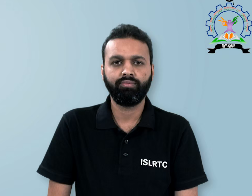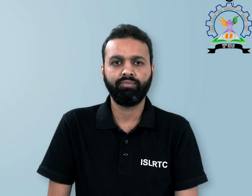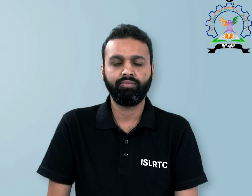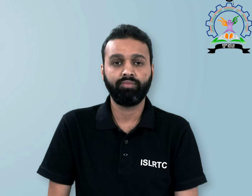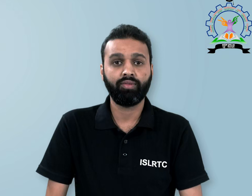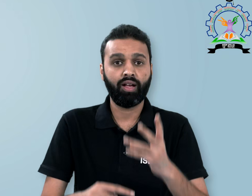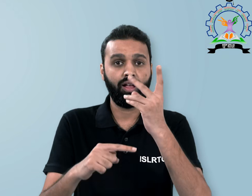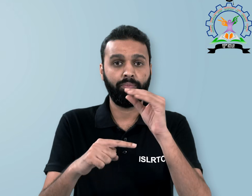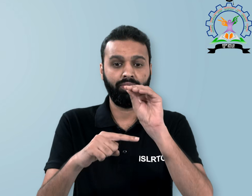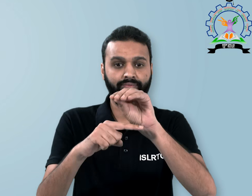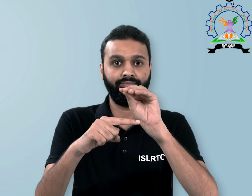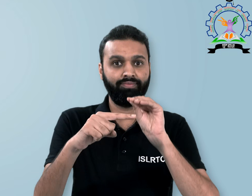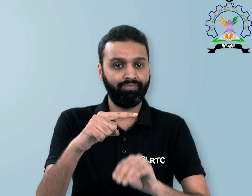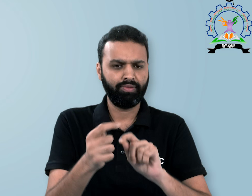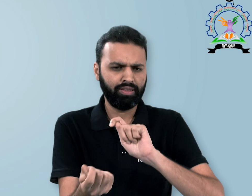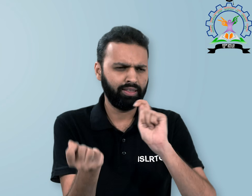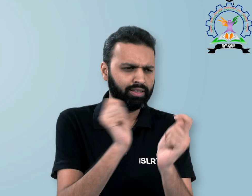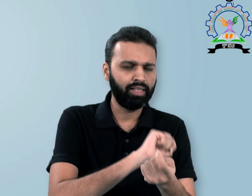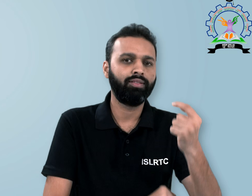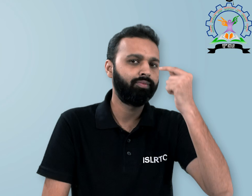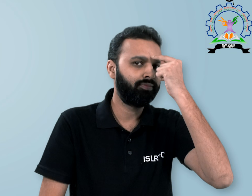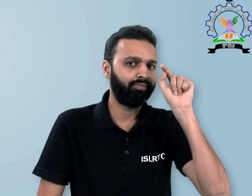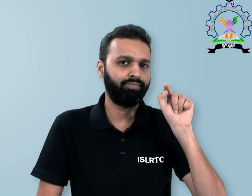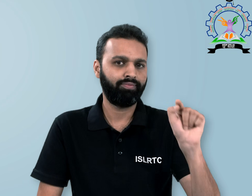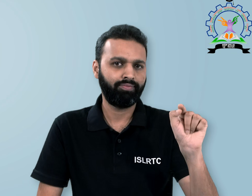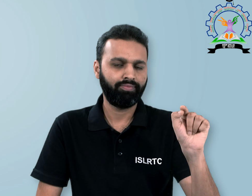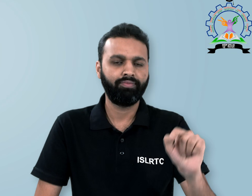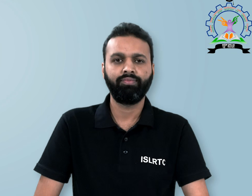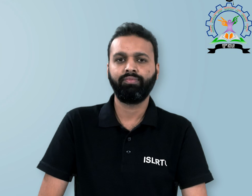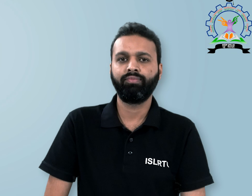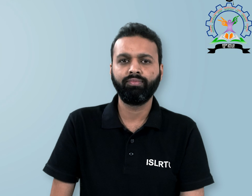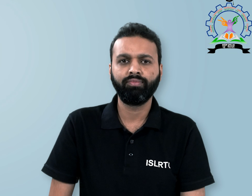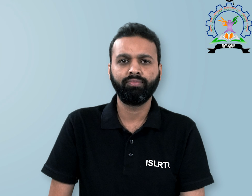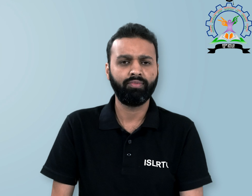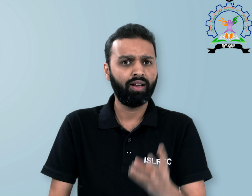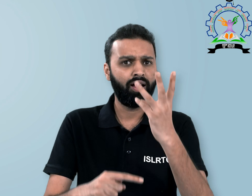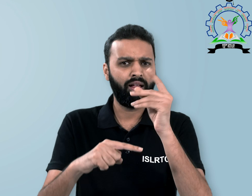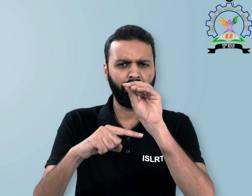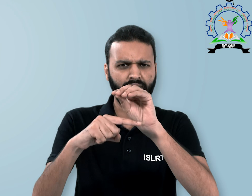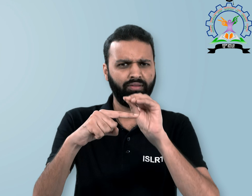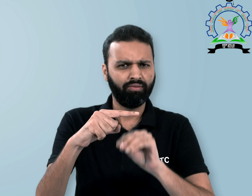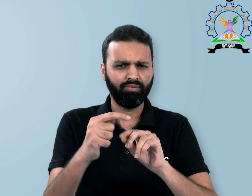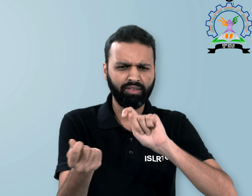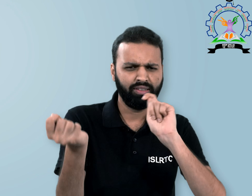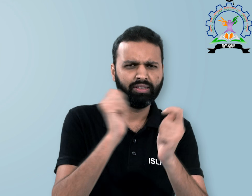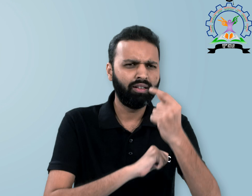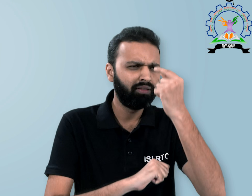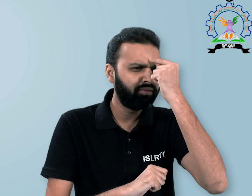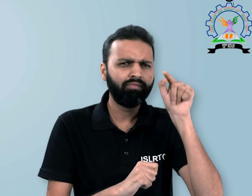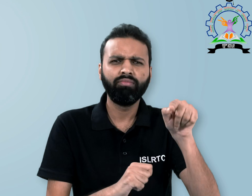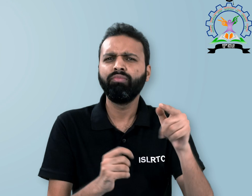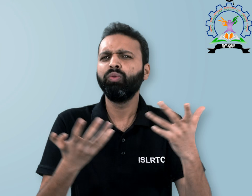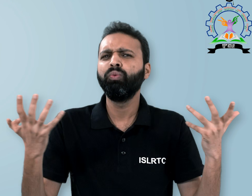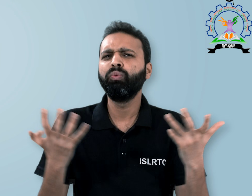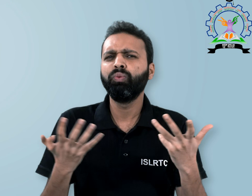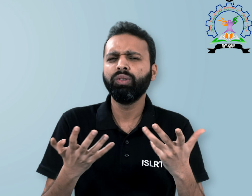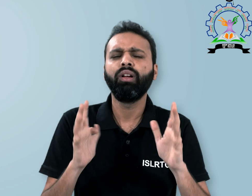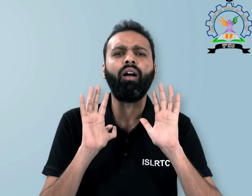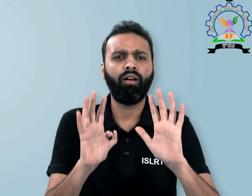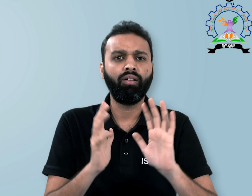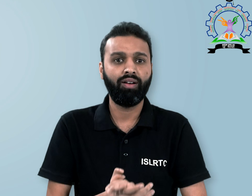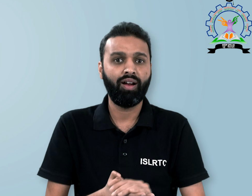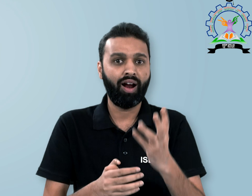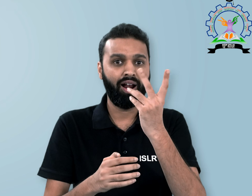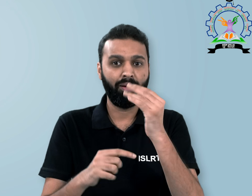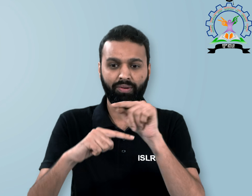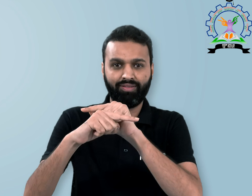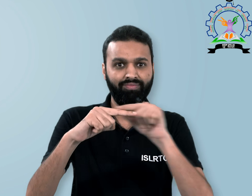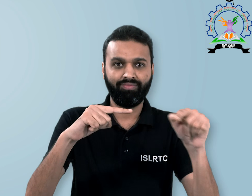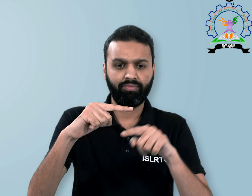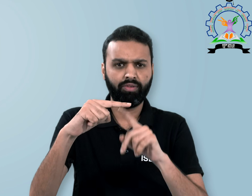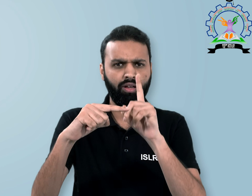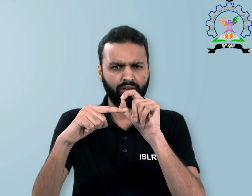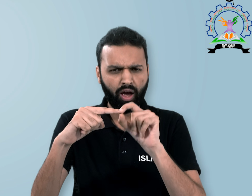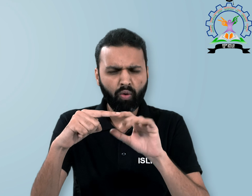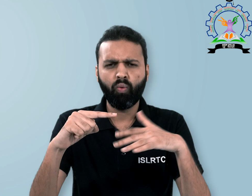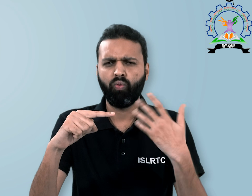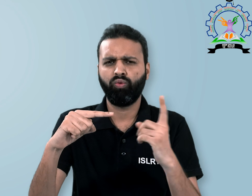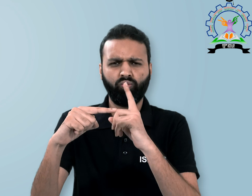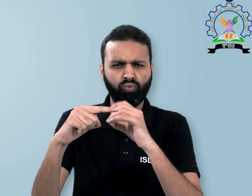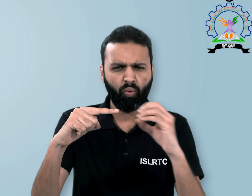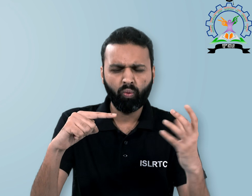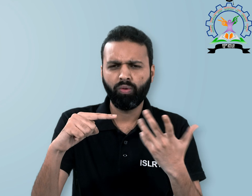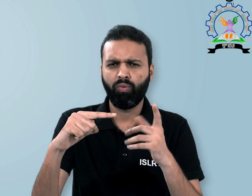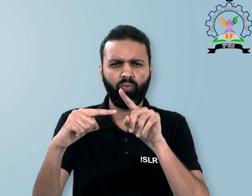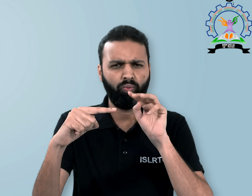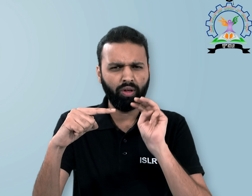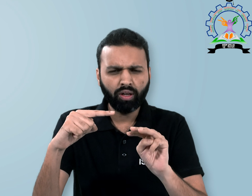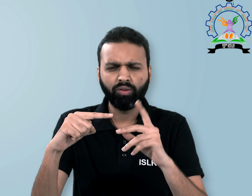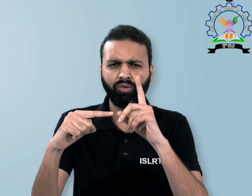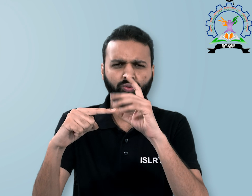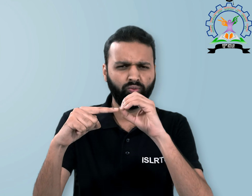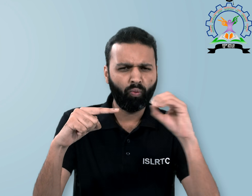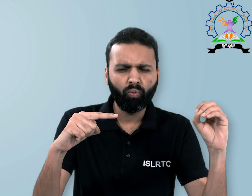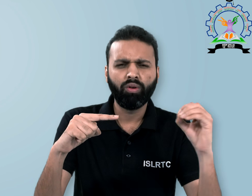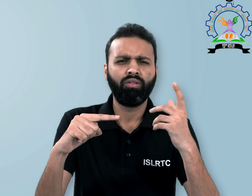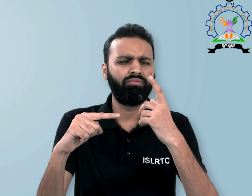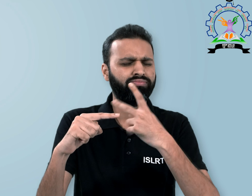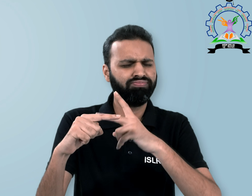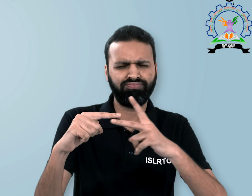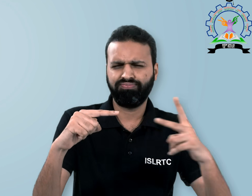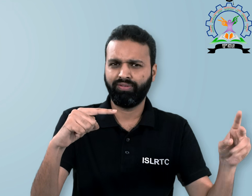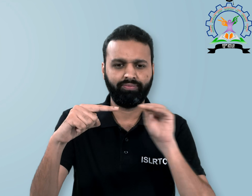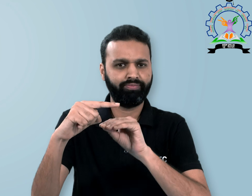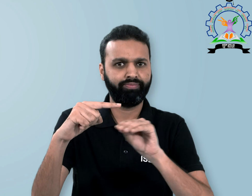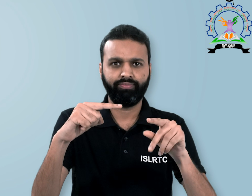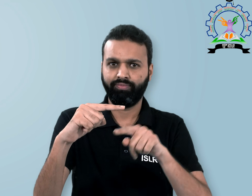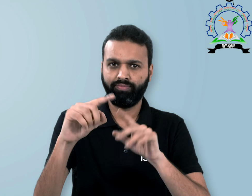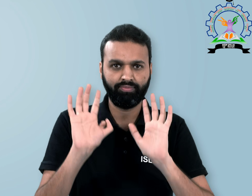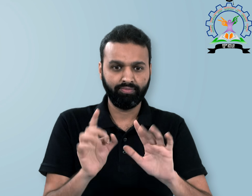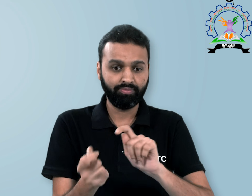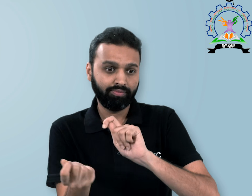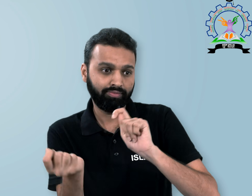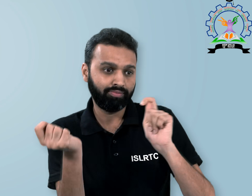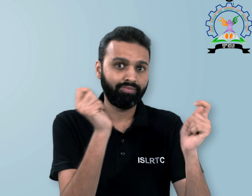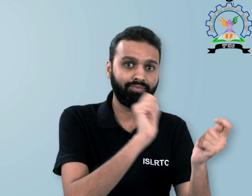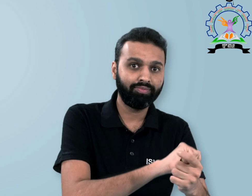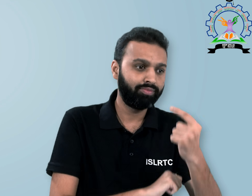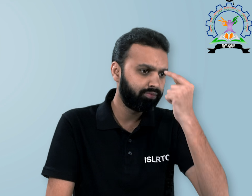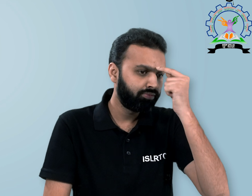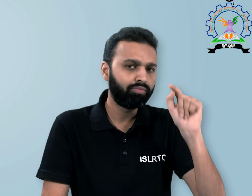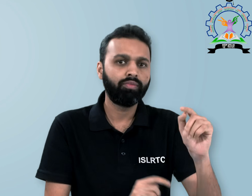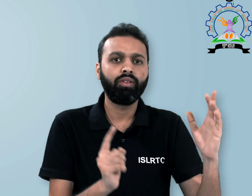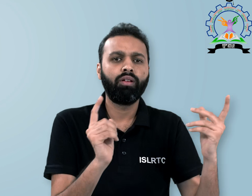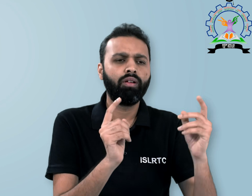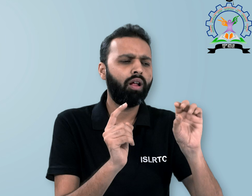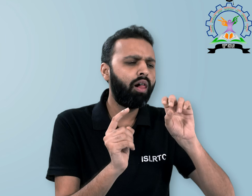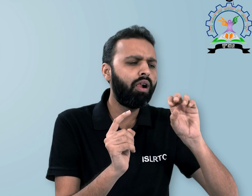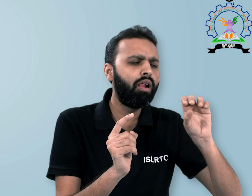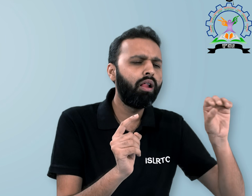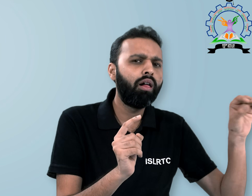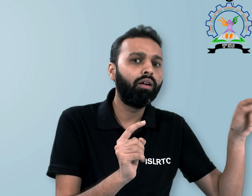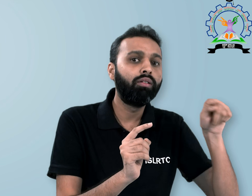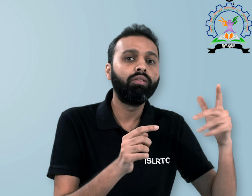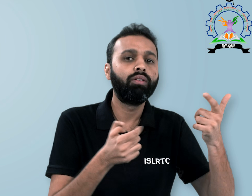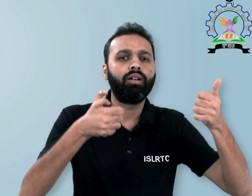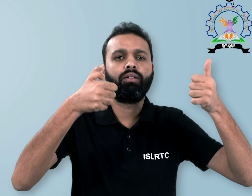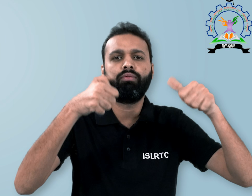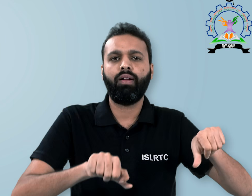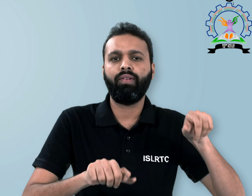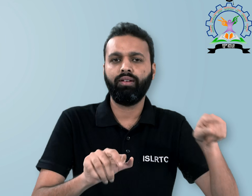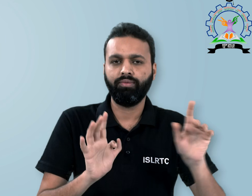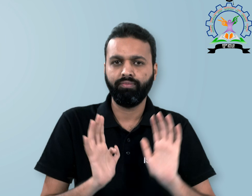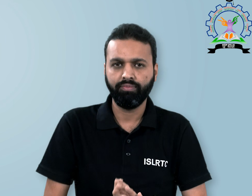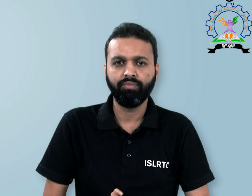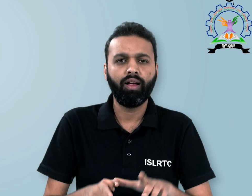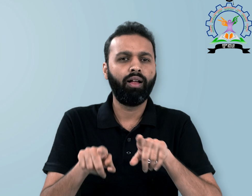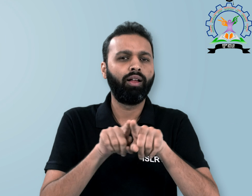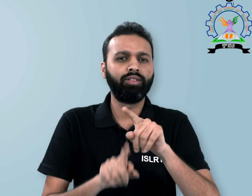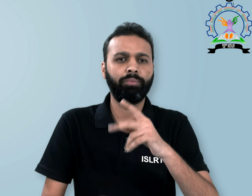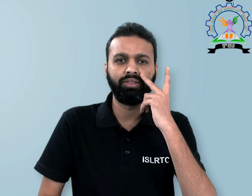Decimal Fraction A fraction where the denominator is a power of ten such as 10, 100, 1000, and so on. Decimal fractions are represented using a decimal point to separate the whole number part from the fractional part.